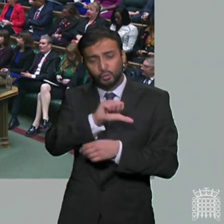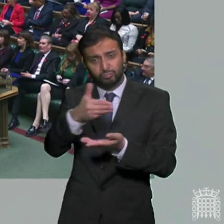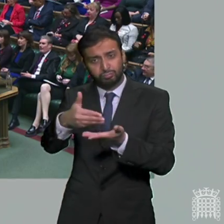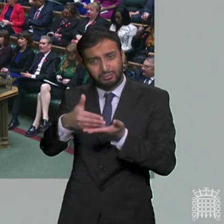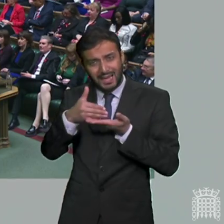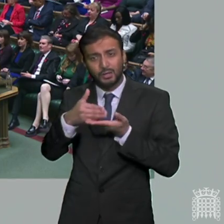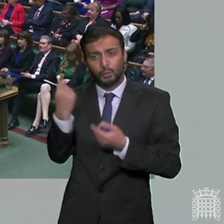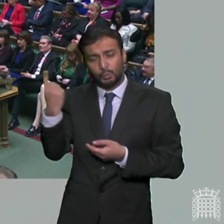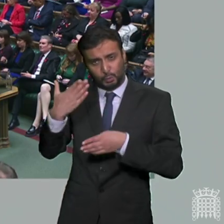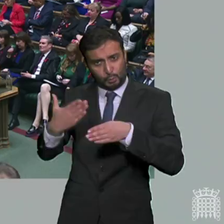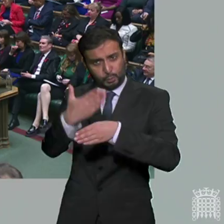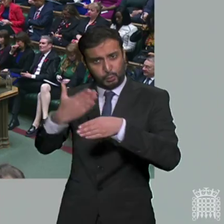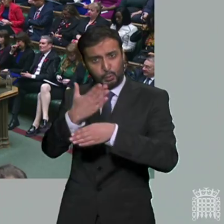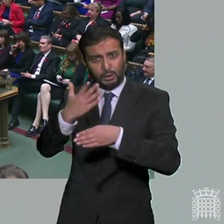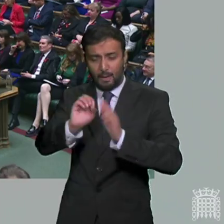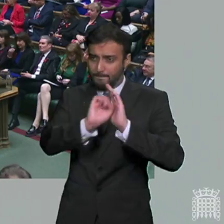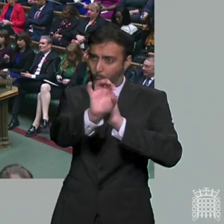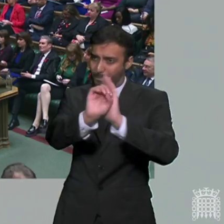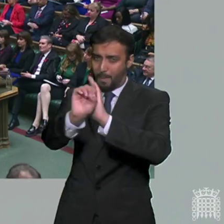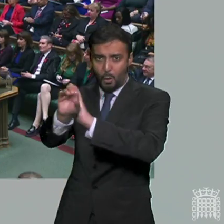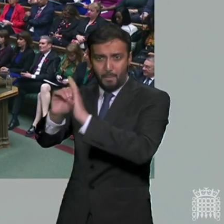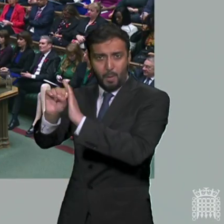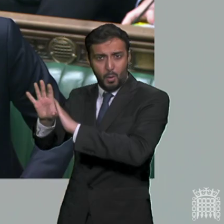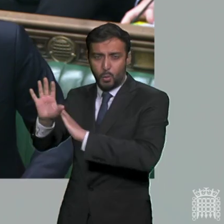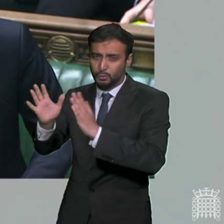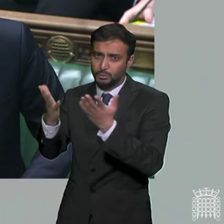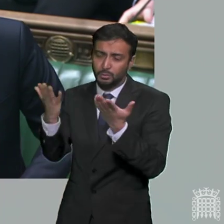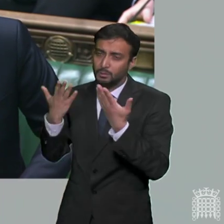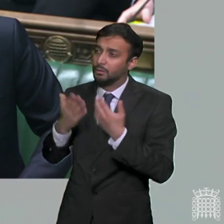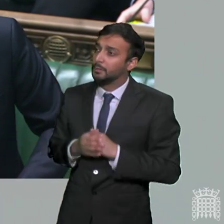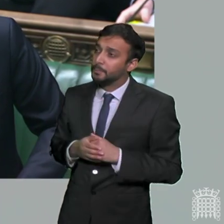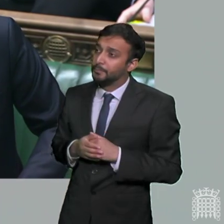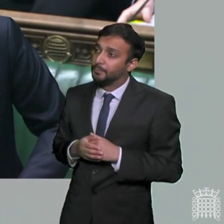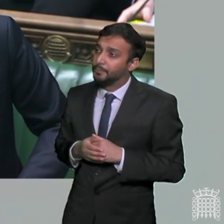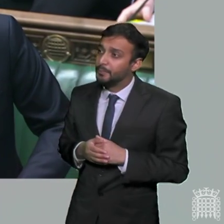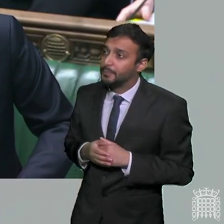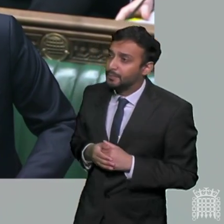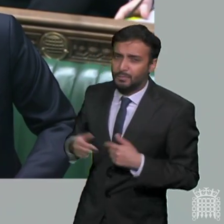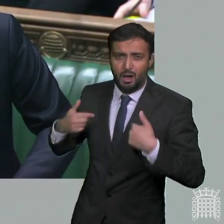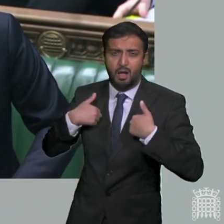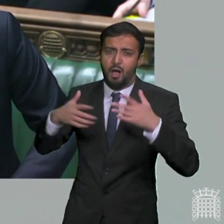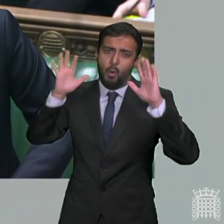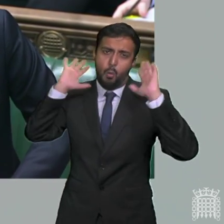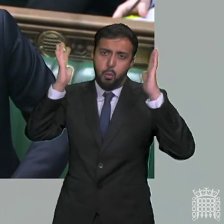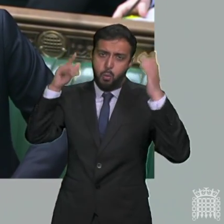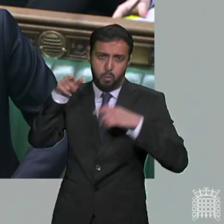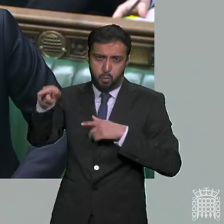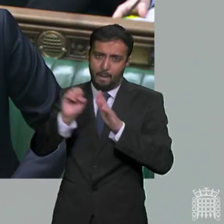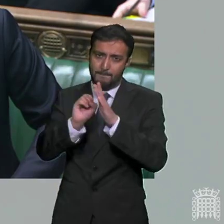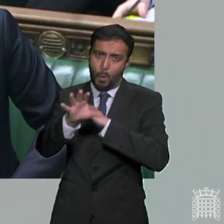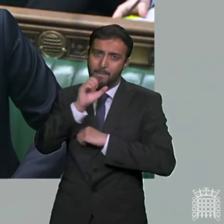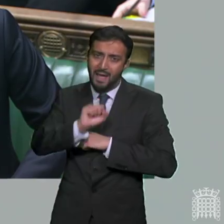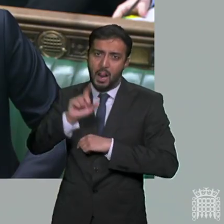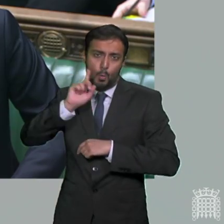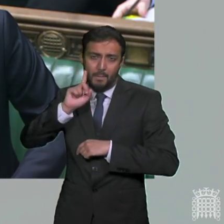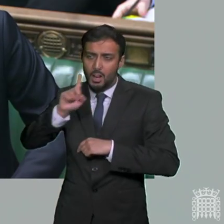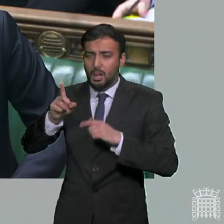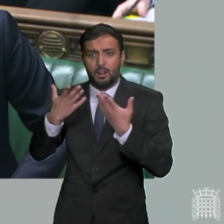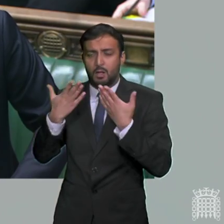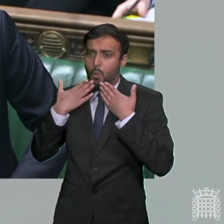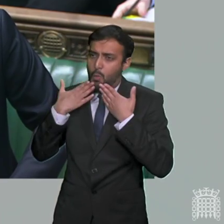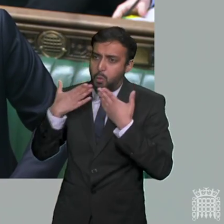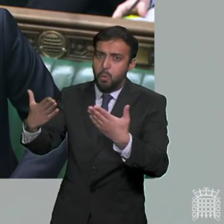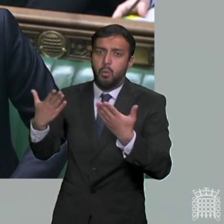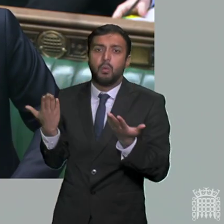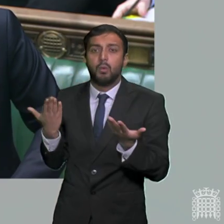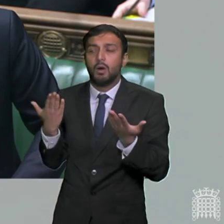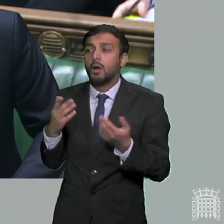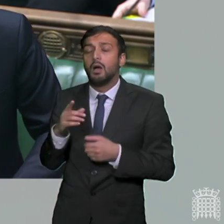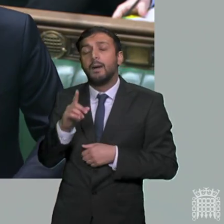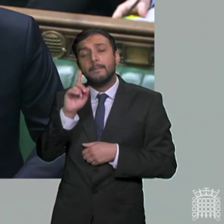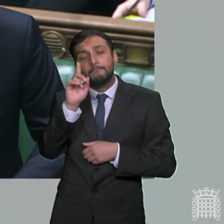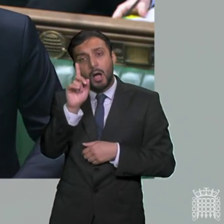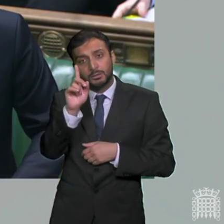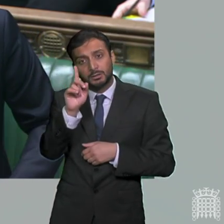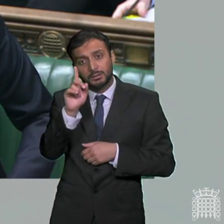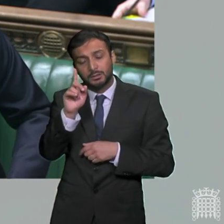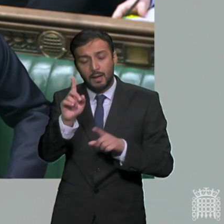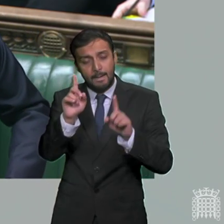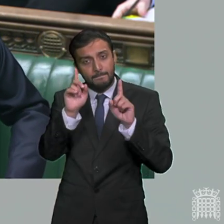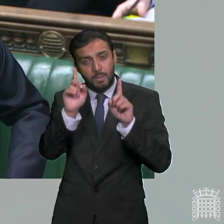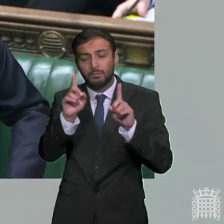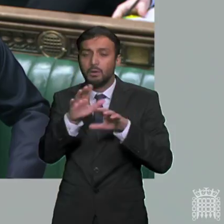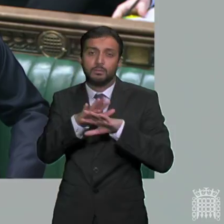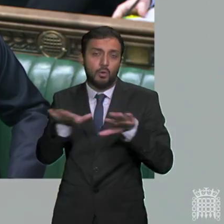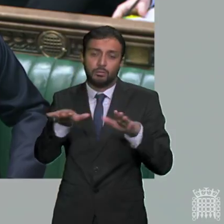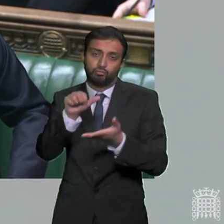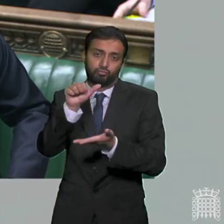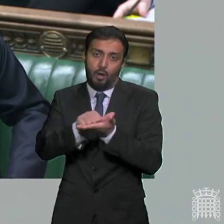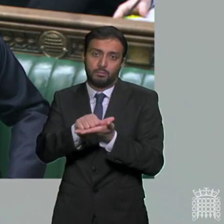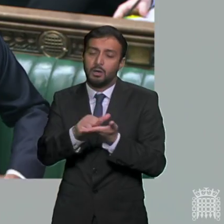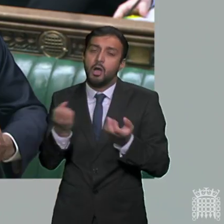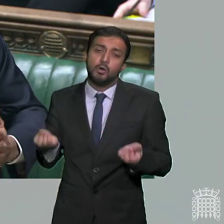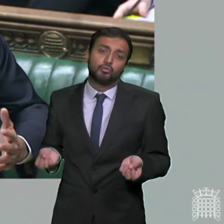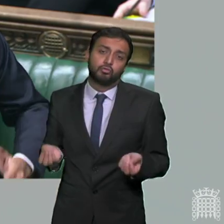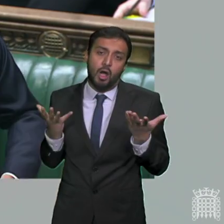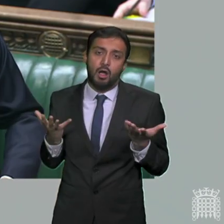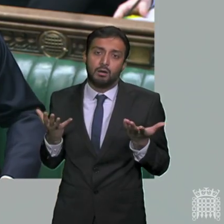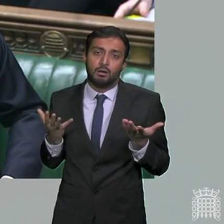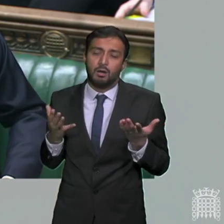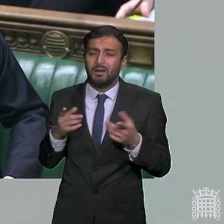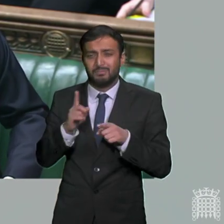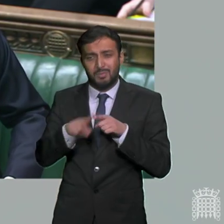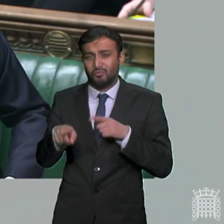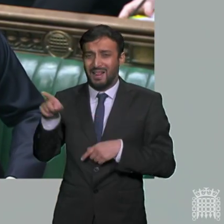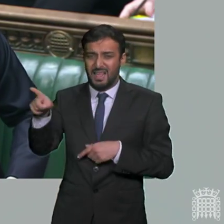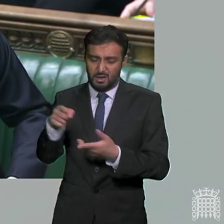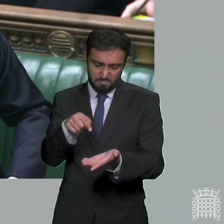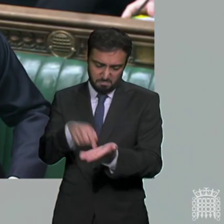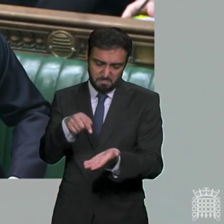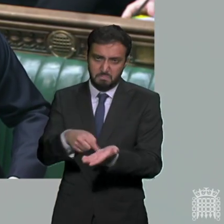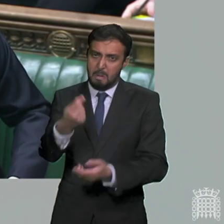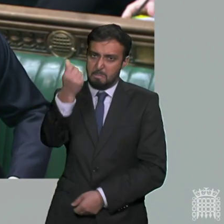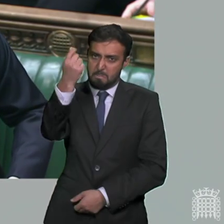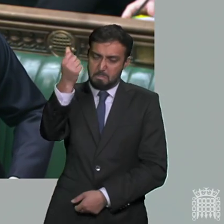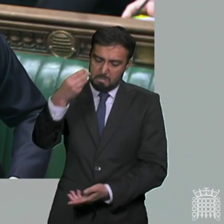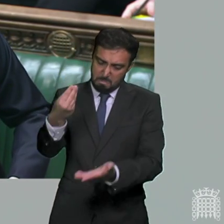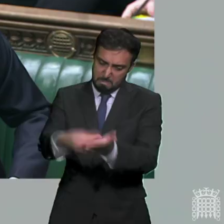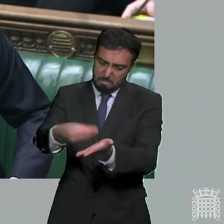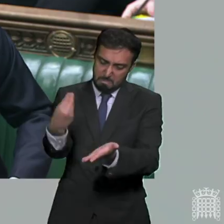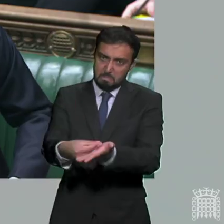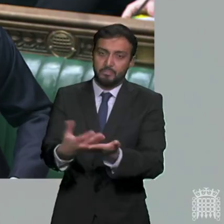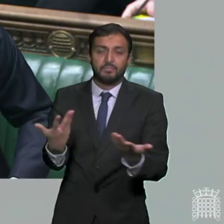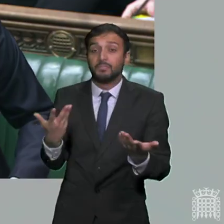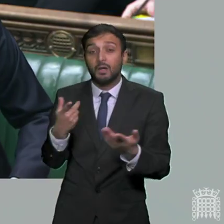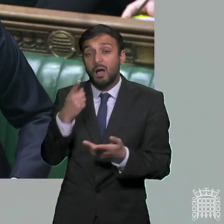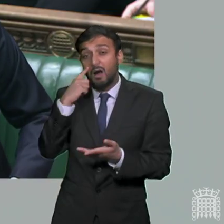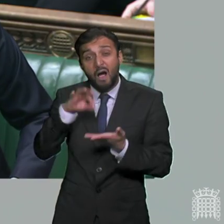Again, I have nothing but gratitude and appreciation for the hard work of our postal workers, but it is not the right approach to go on strike, and especially to demand pay, as we have heard, that is simply unaffordable for hard-working British taxpayers.